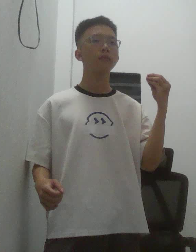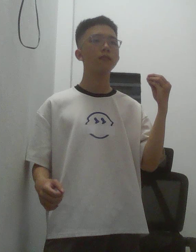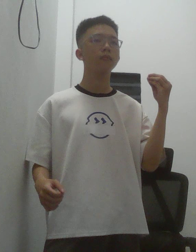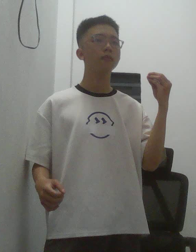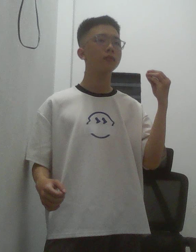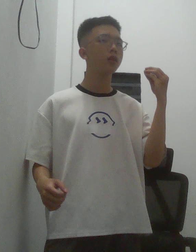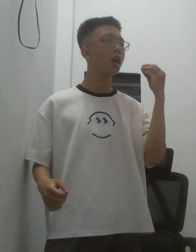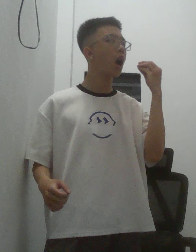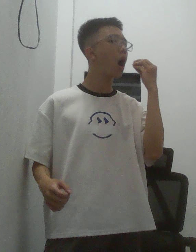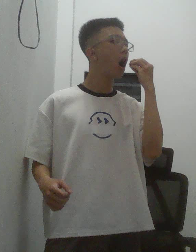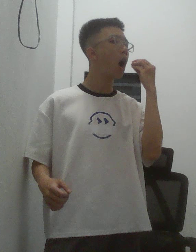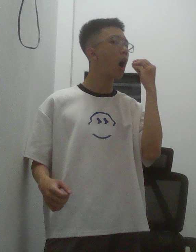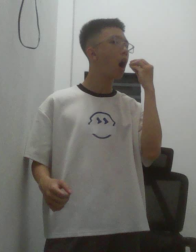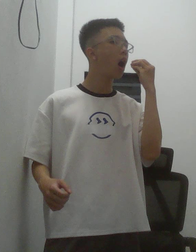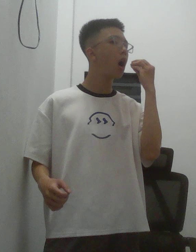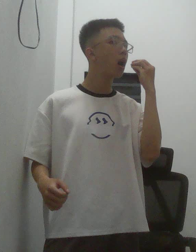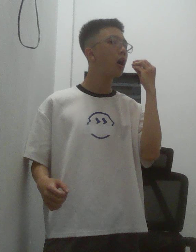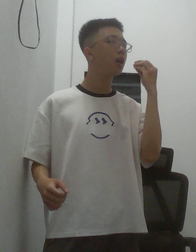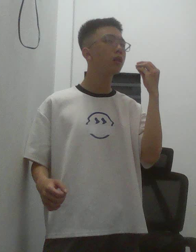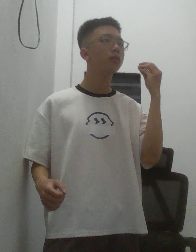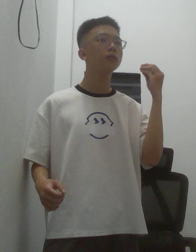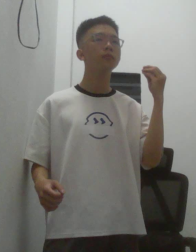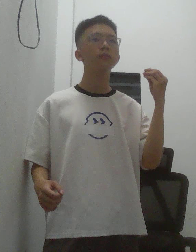an